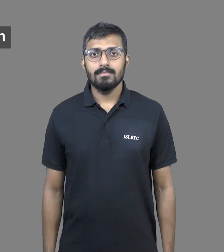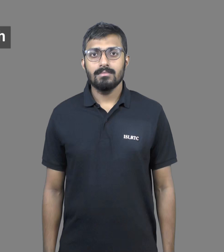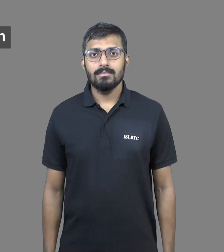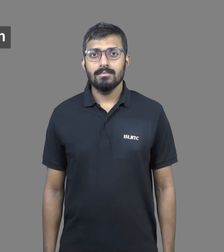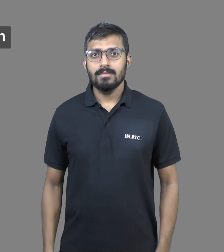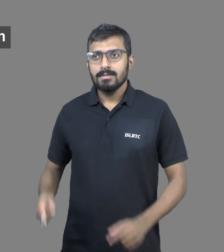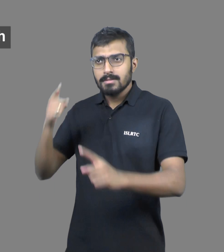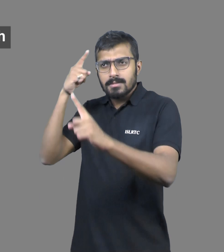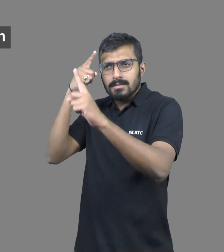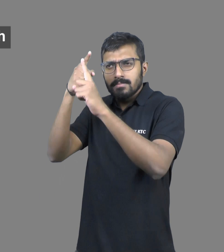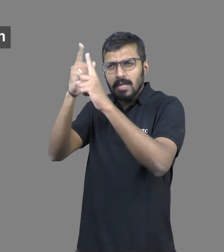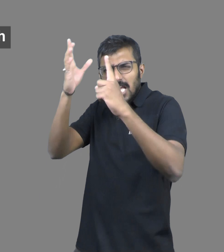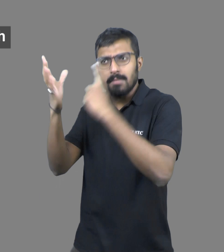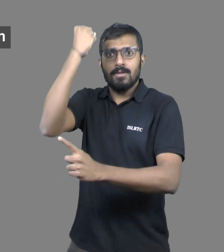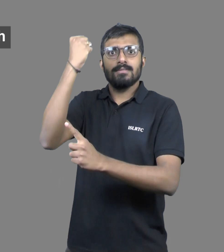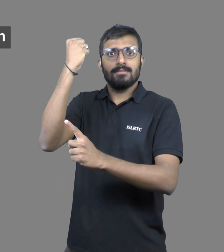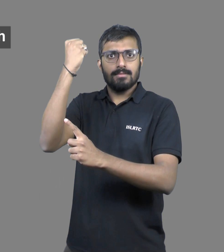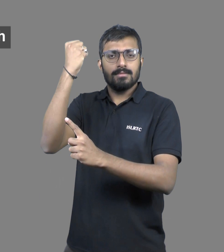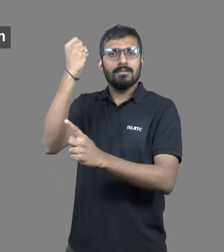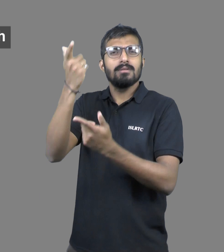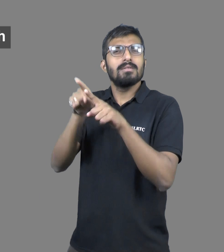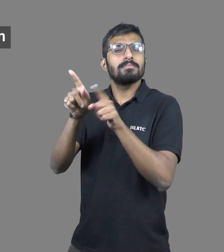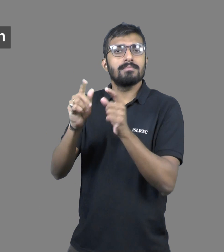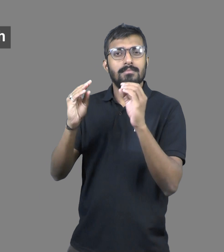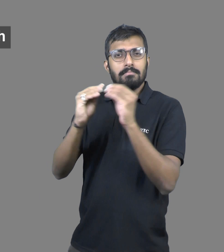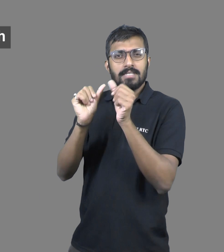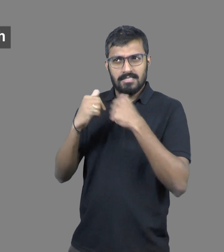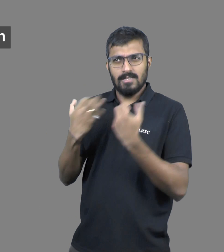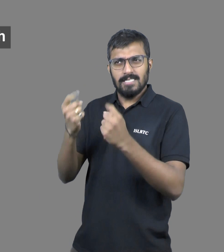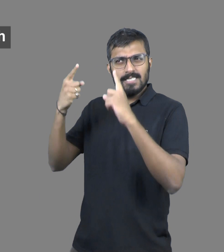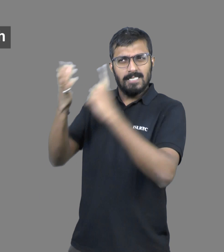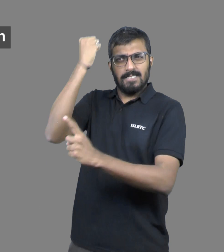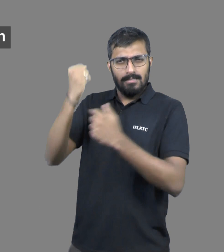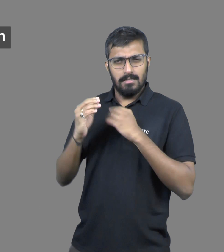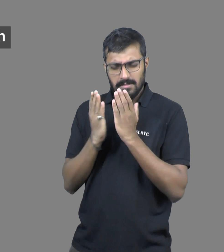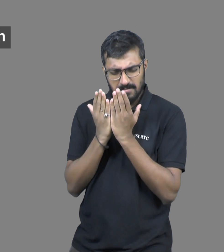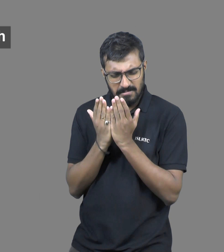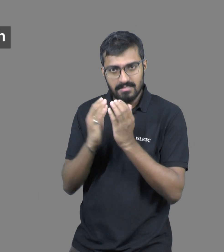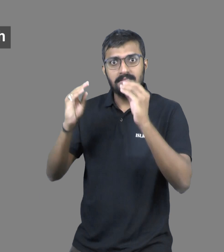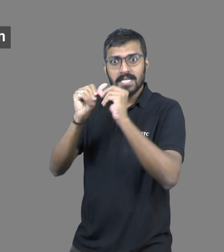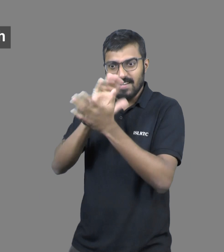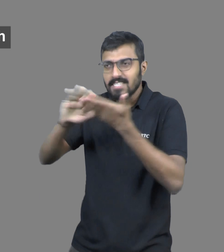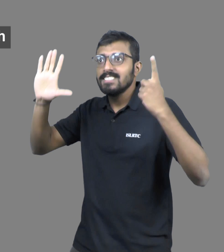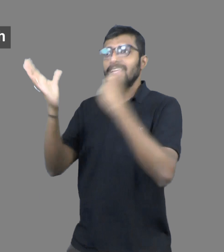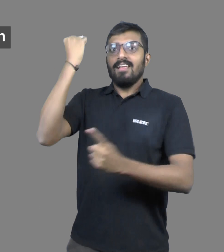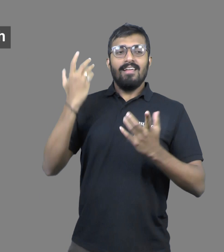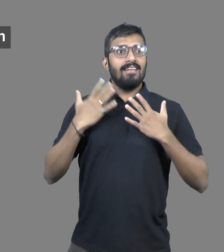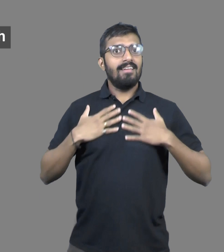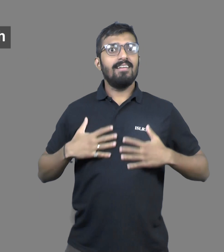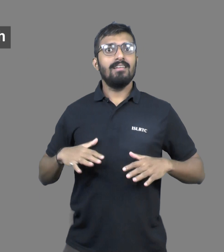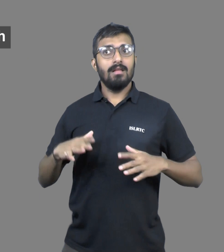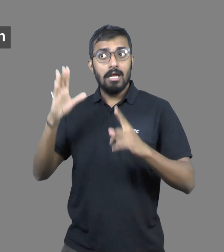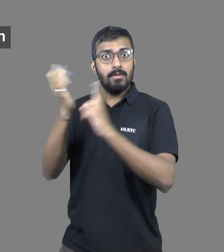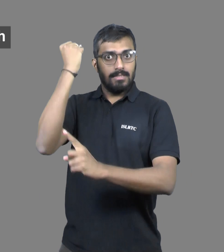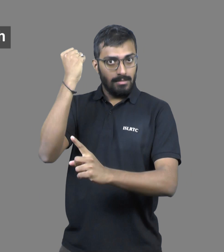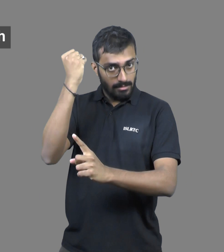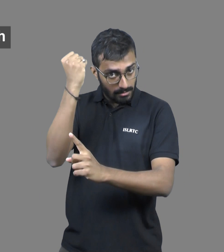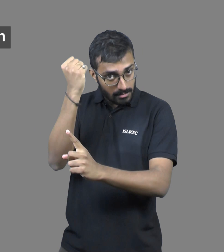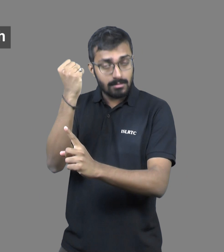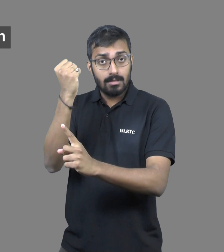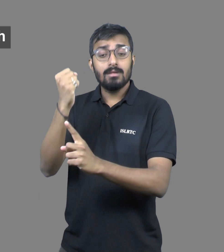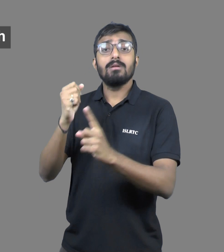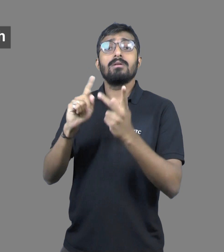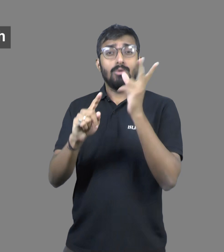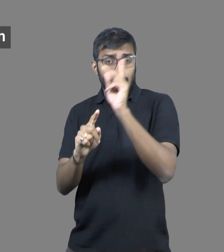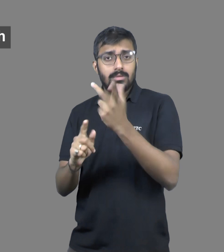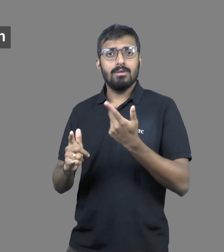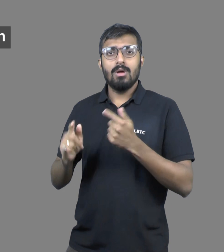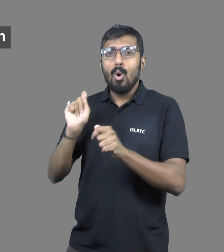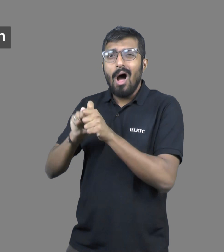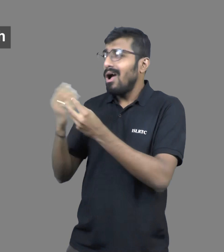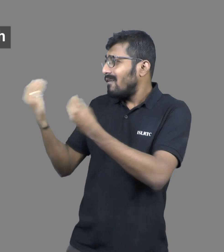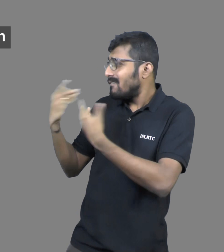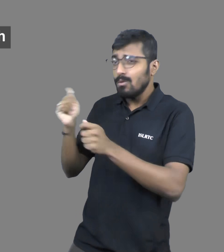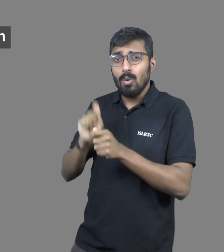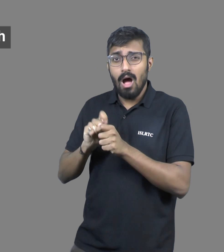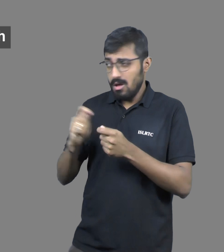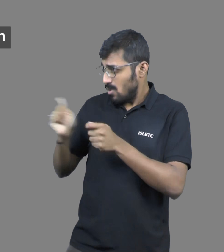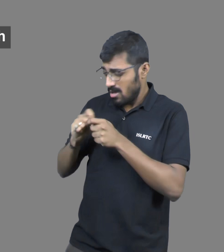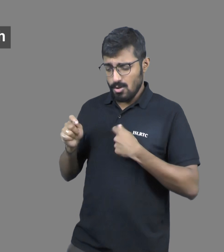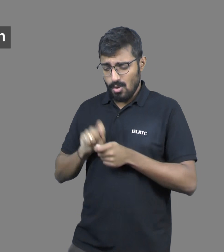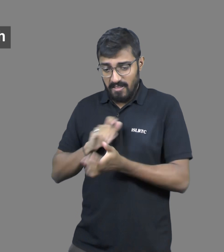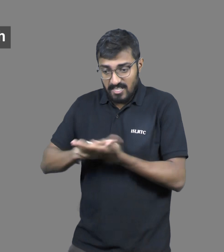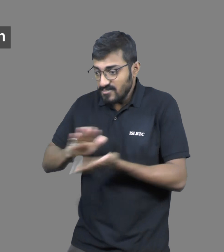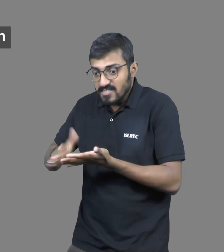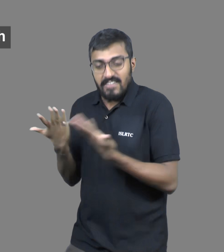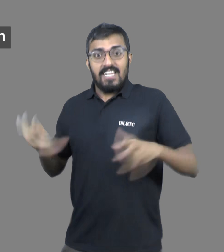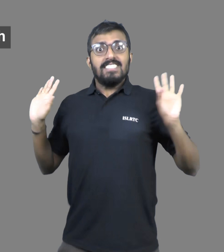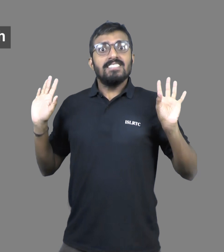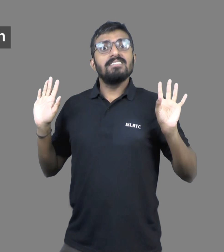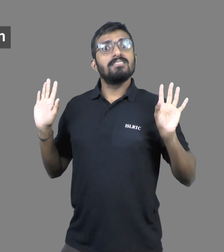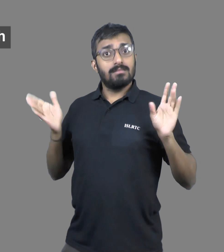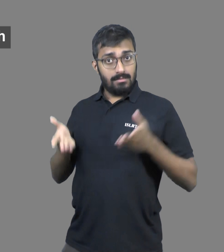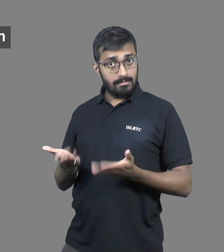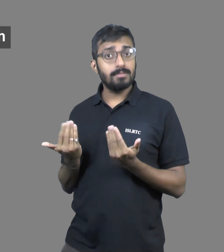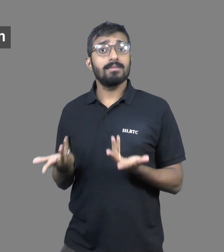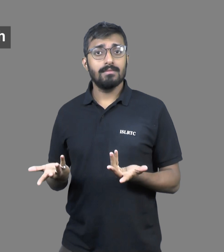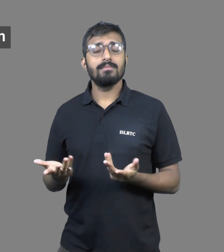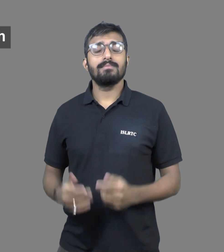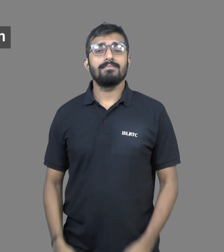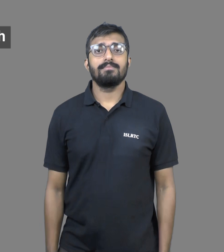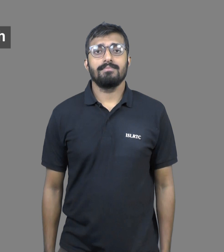Accomplish